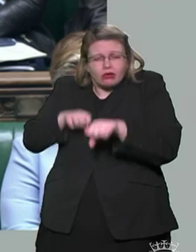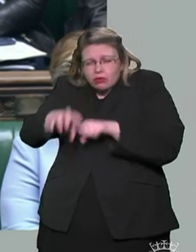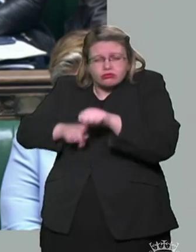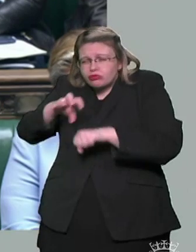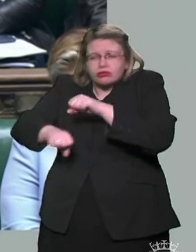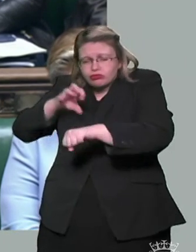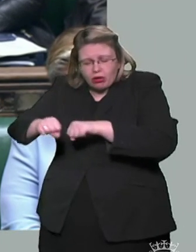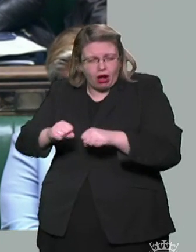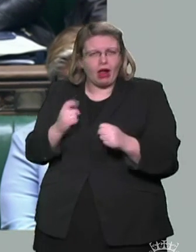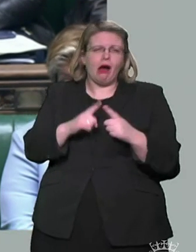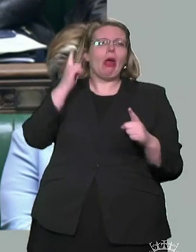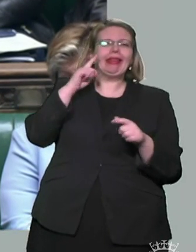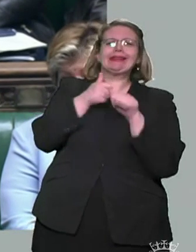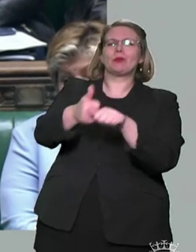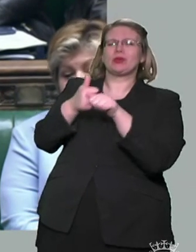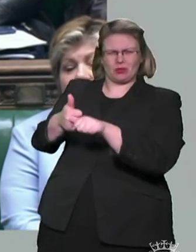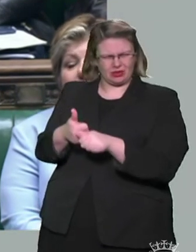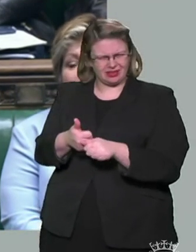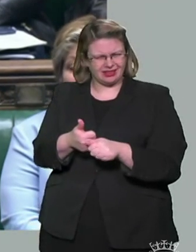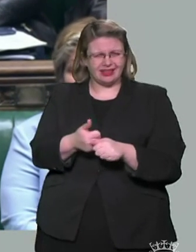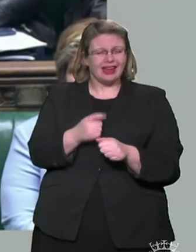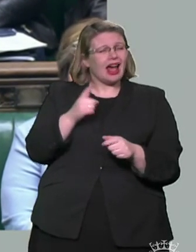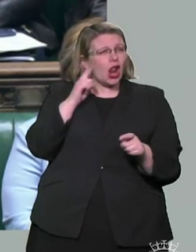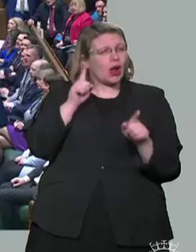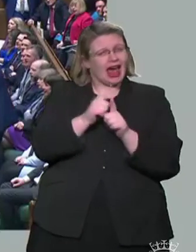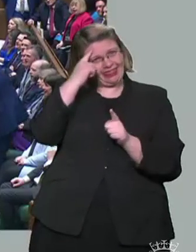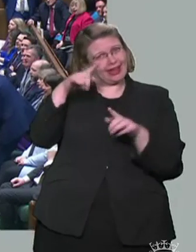When is he going to stop taking the British public for fools?